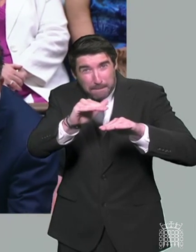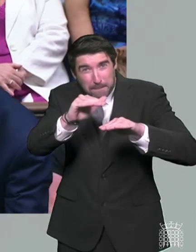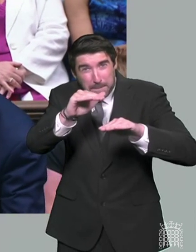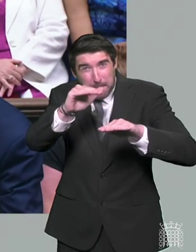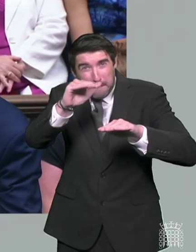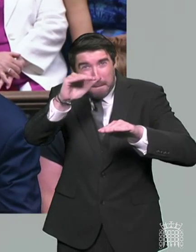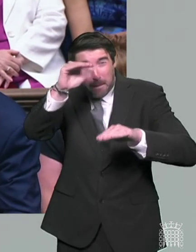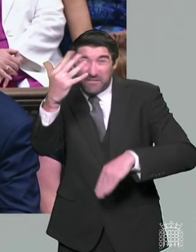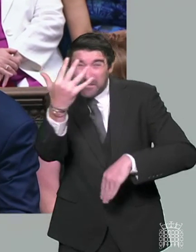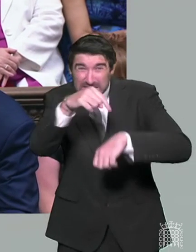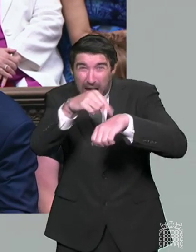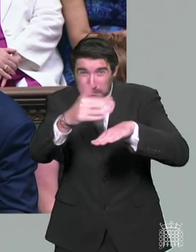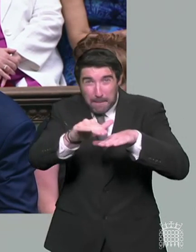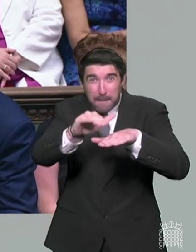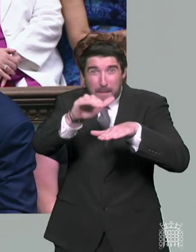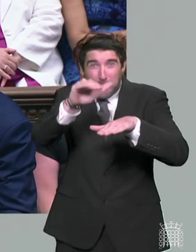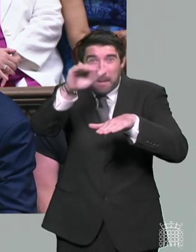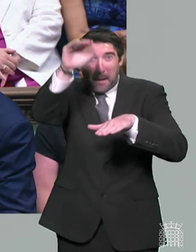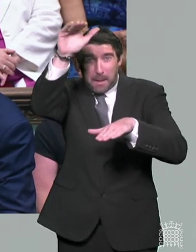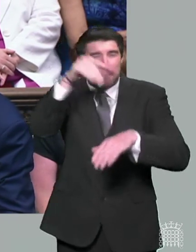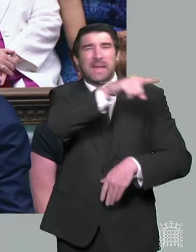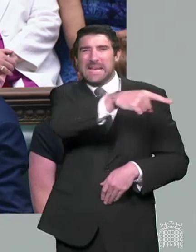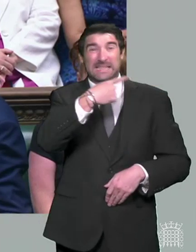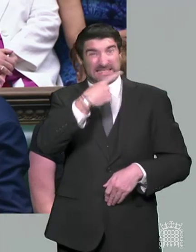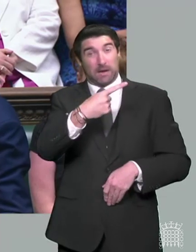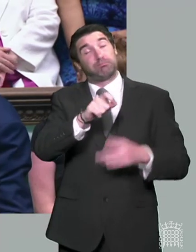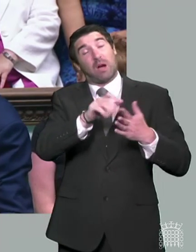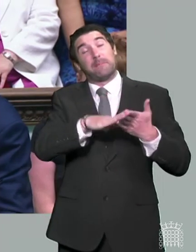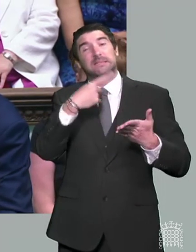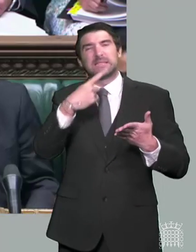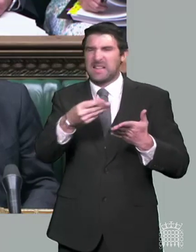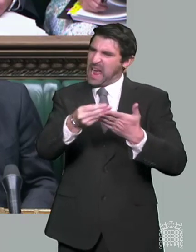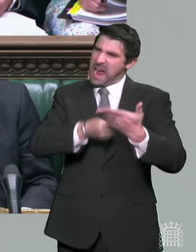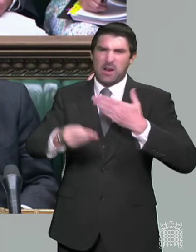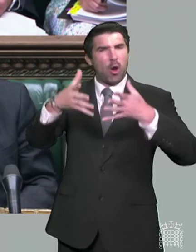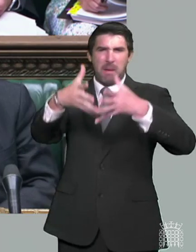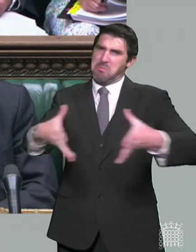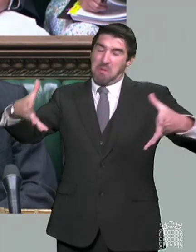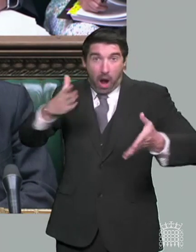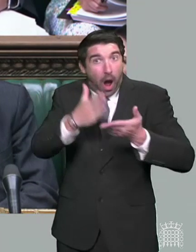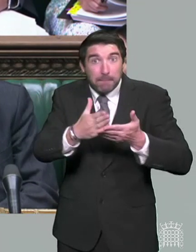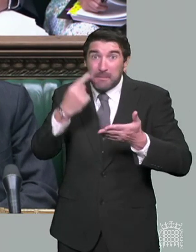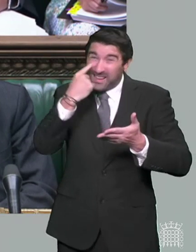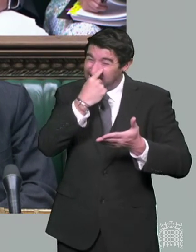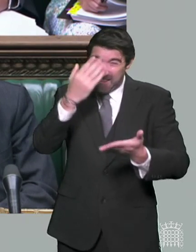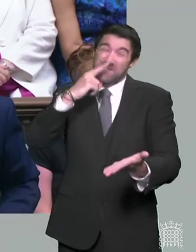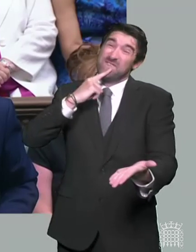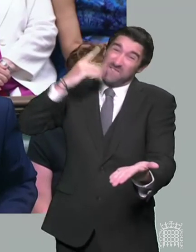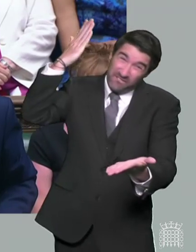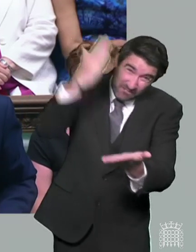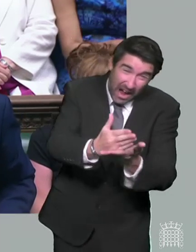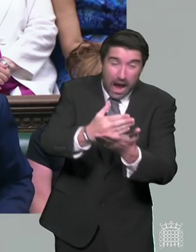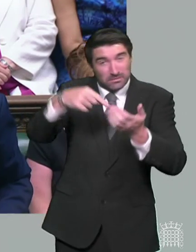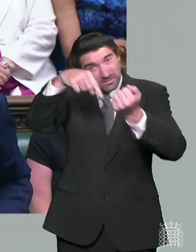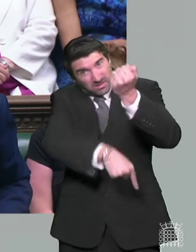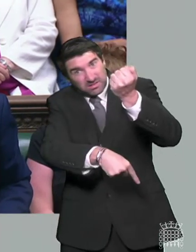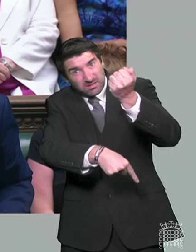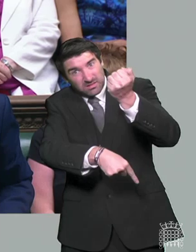He says the economy is booming when it is shrinking. He is game-playing so much, he thinks he is on “Love Island”.